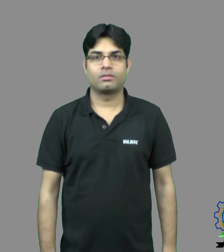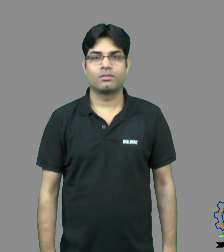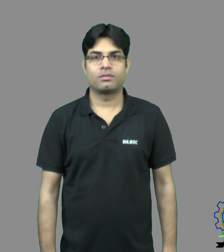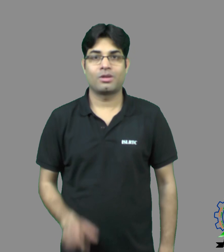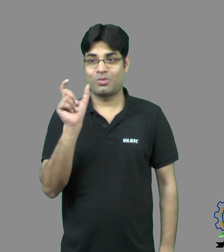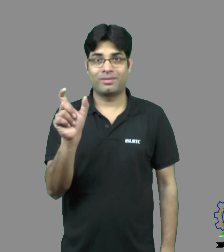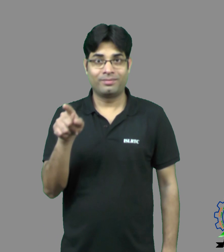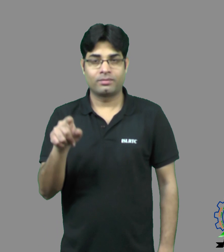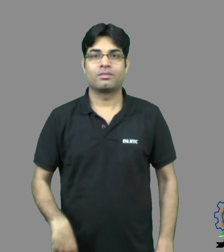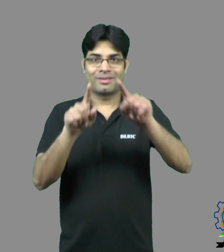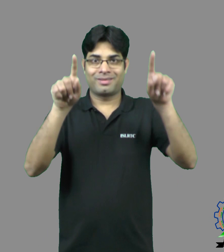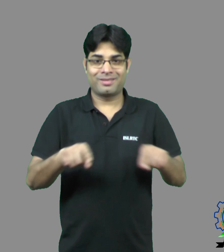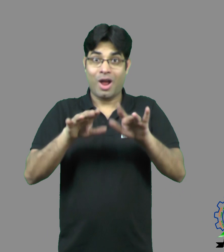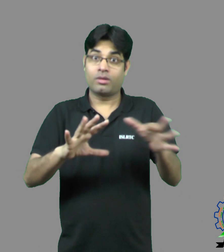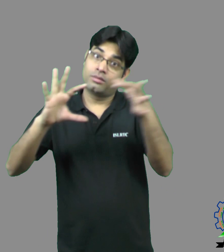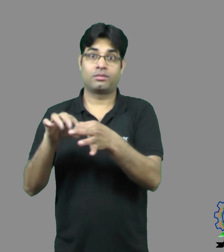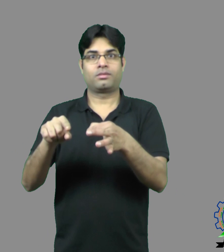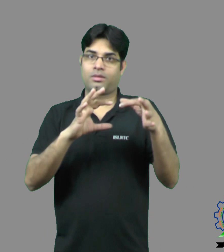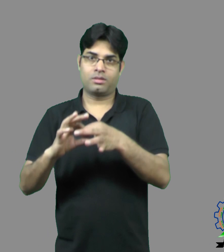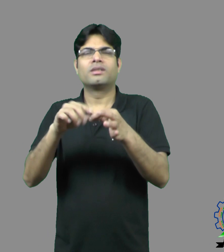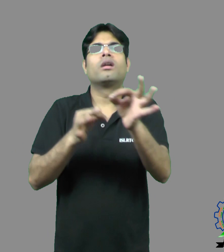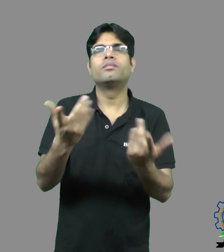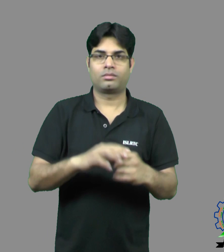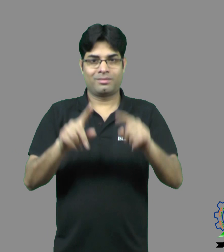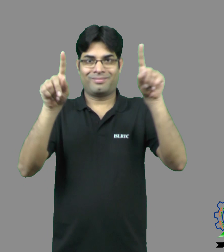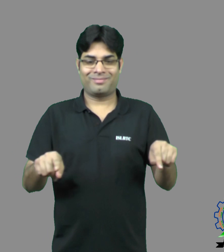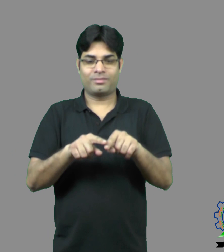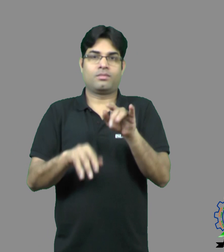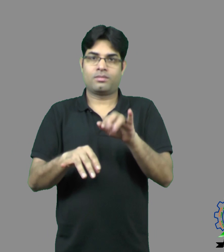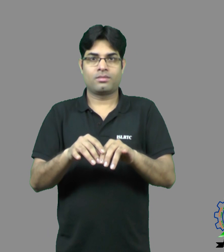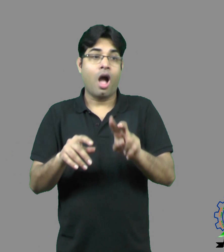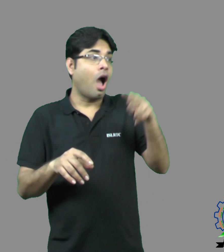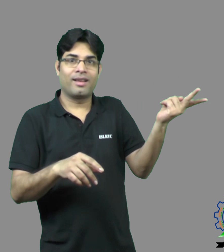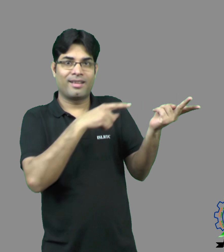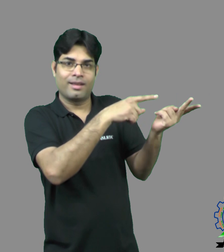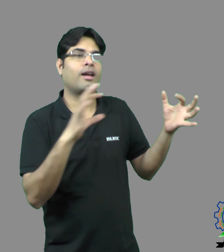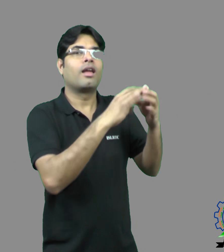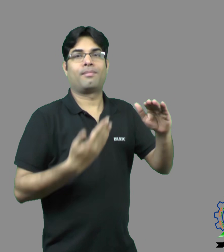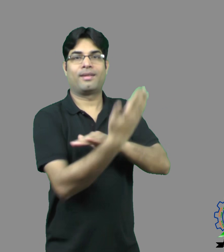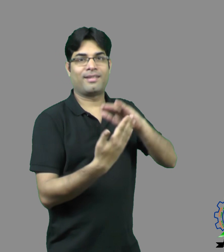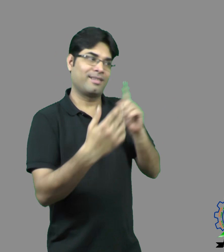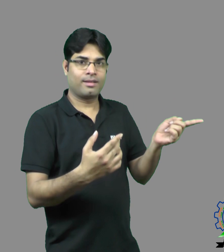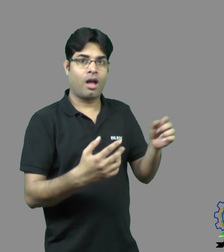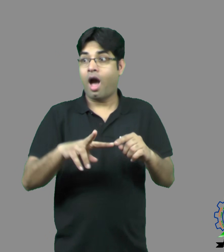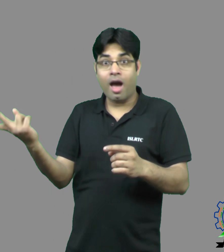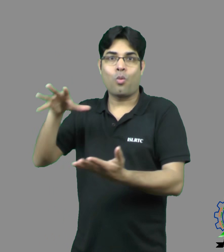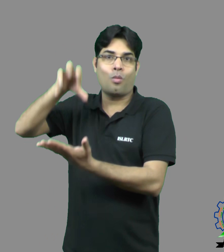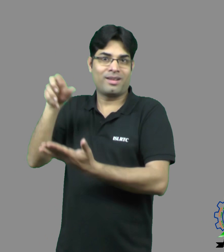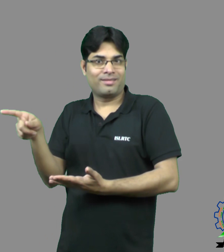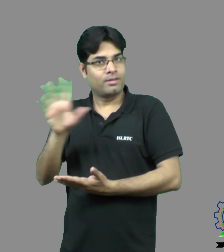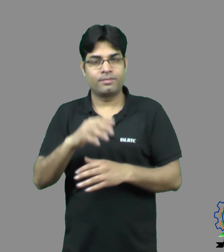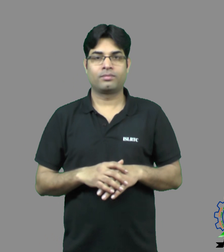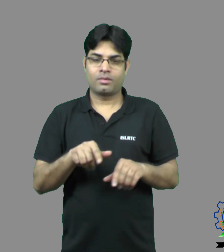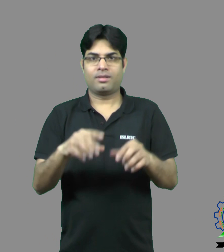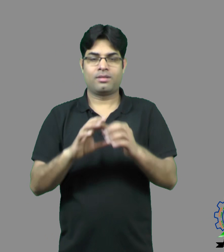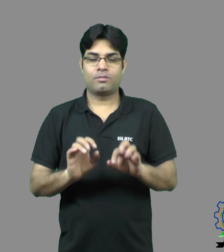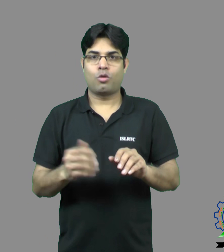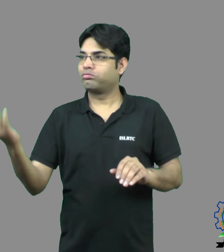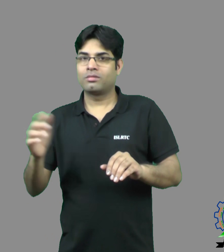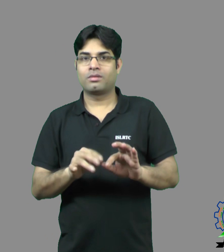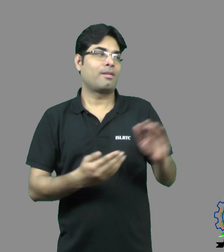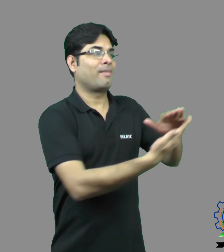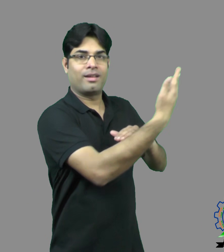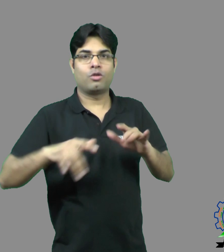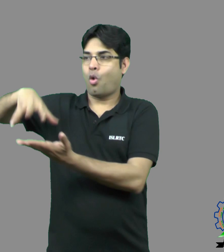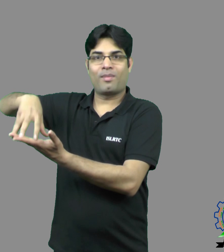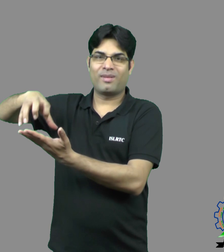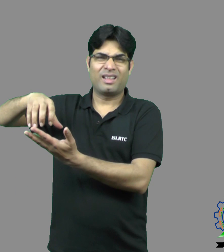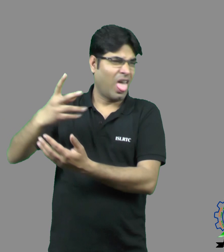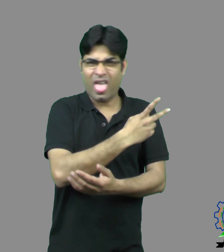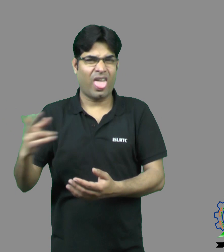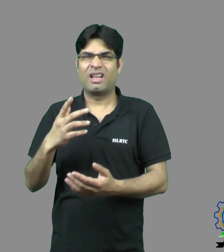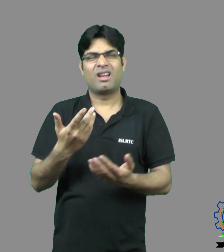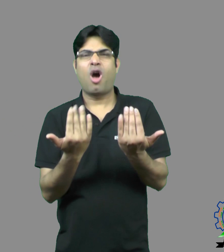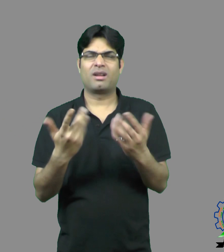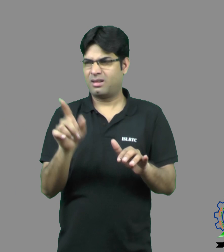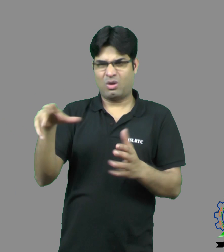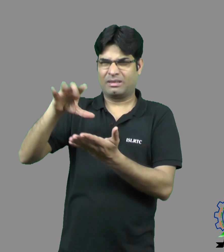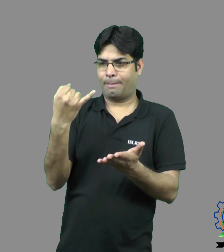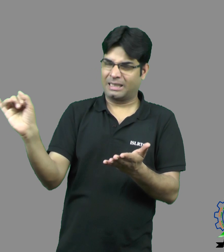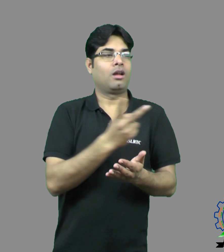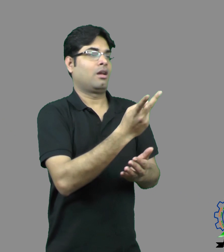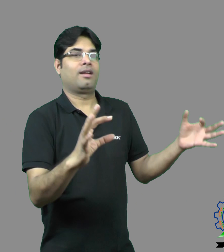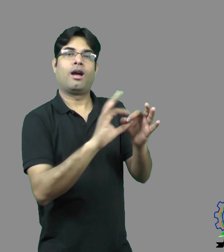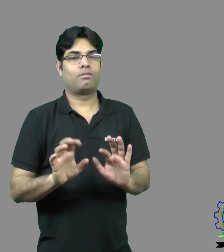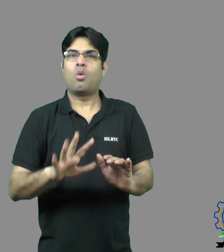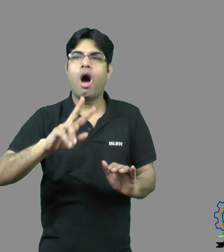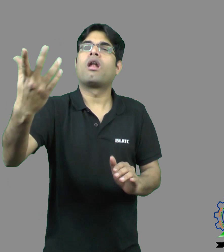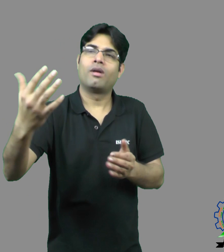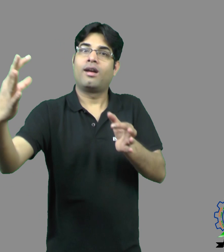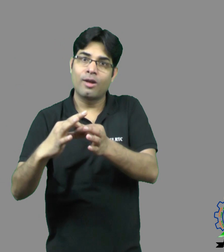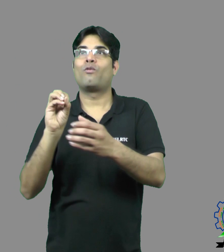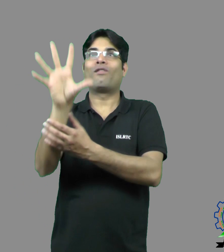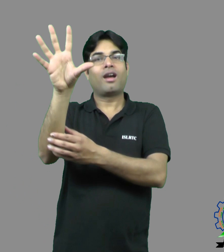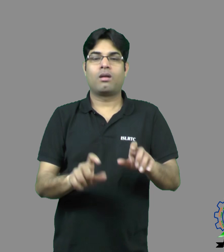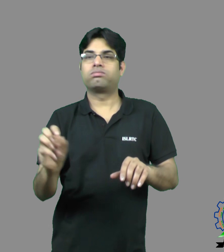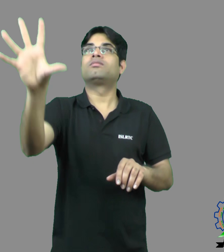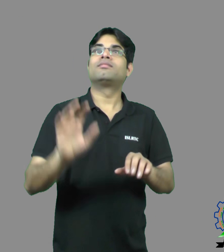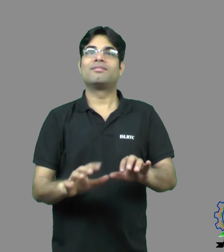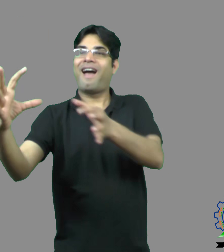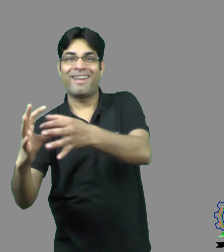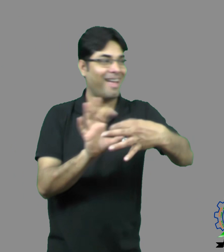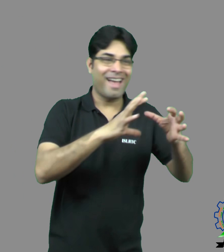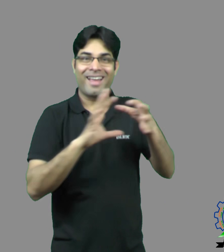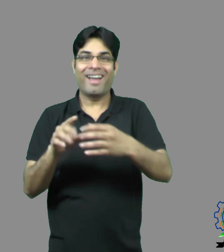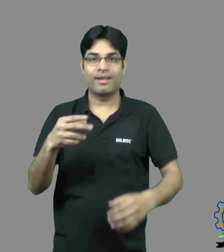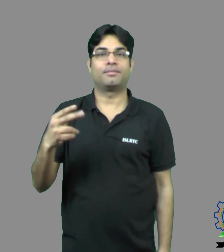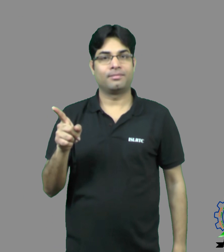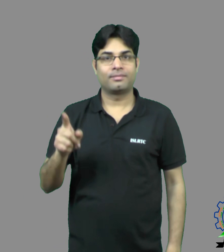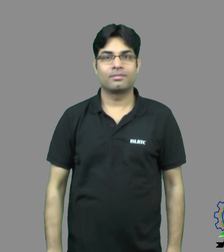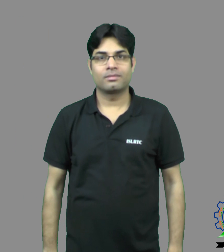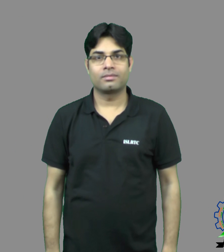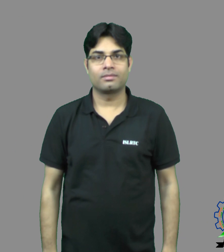Programmable Automation